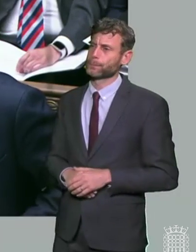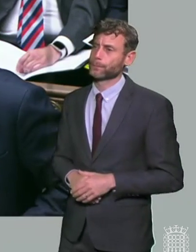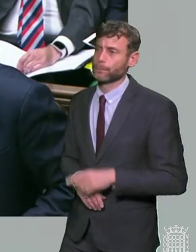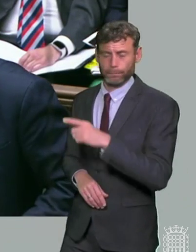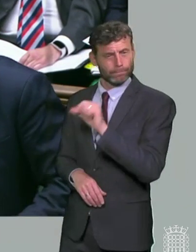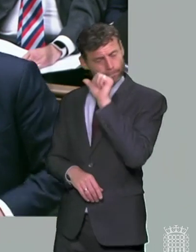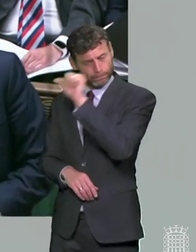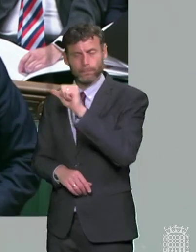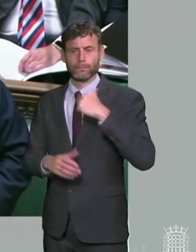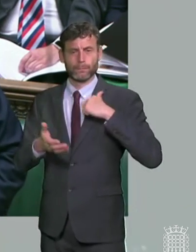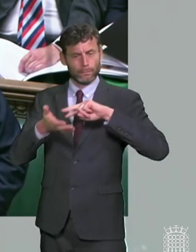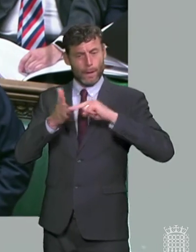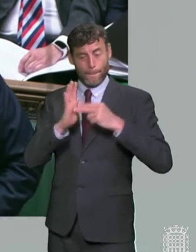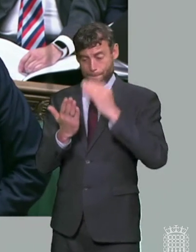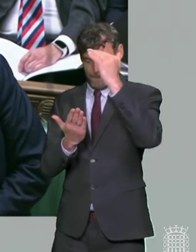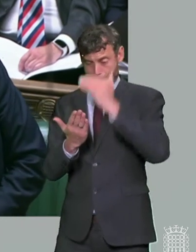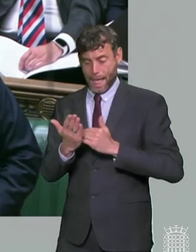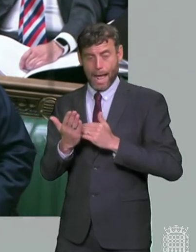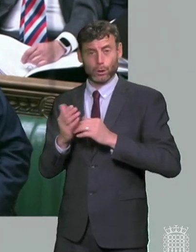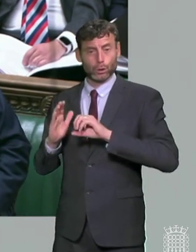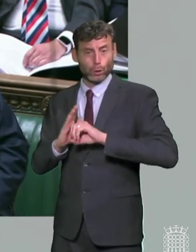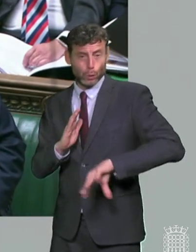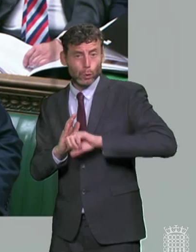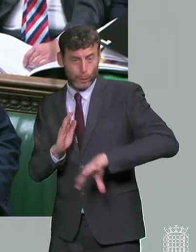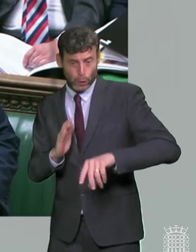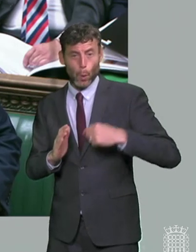Our sewage plan is the biggest investment by any Government.